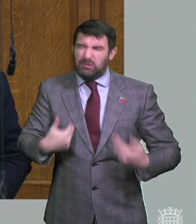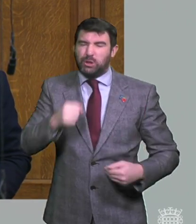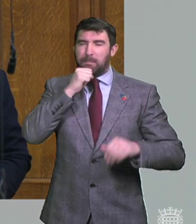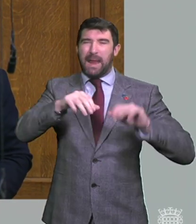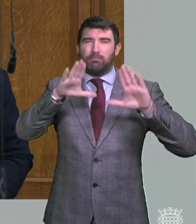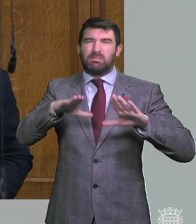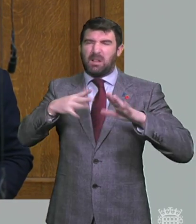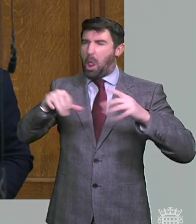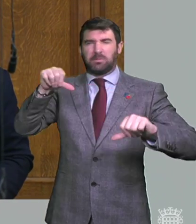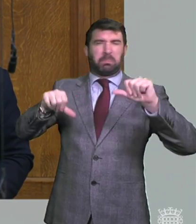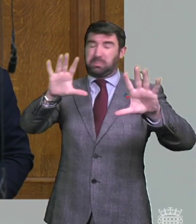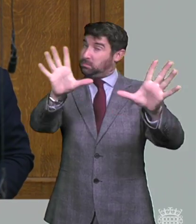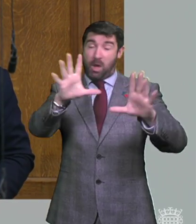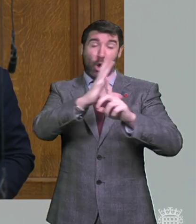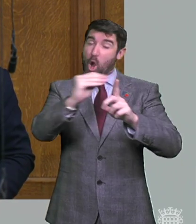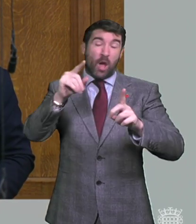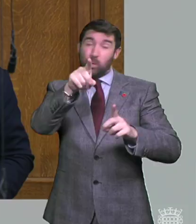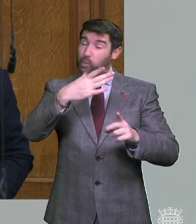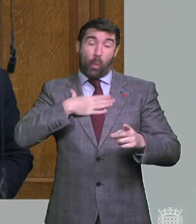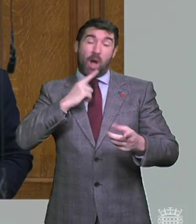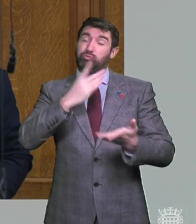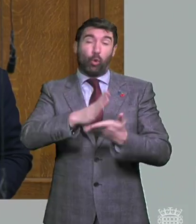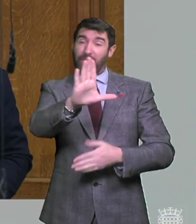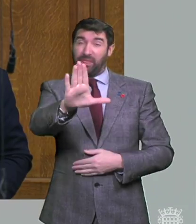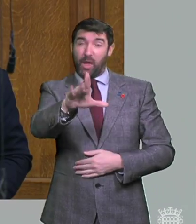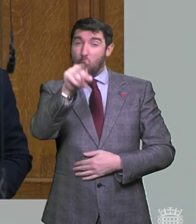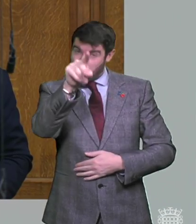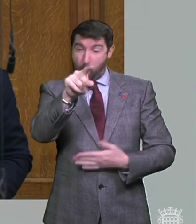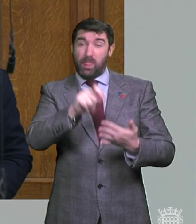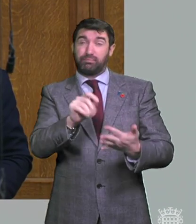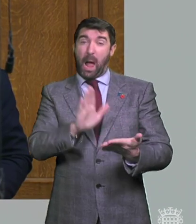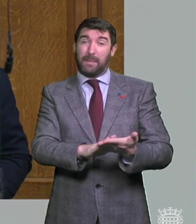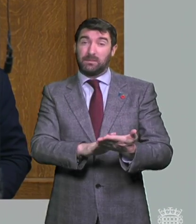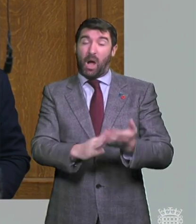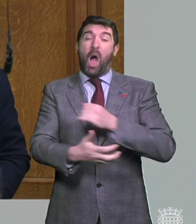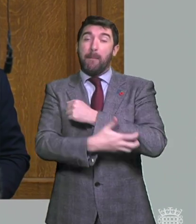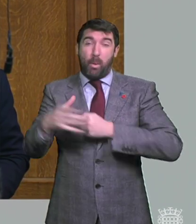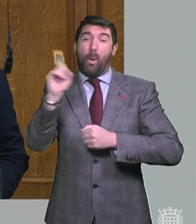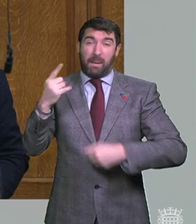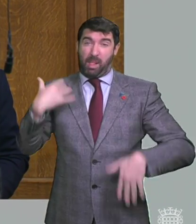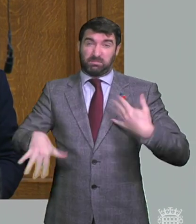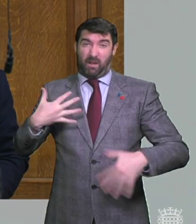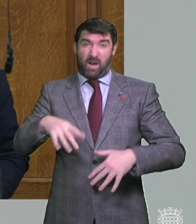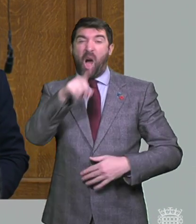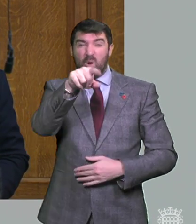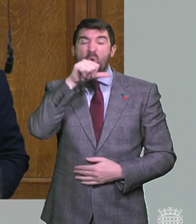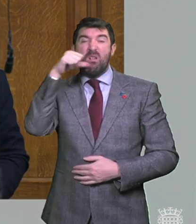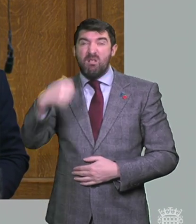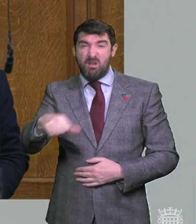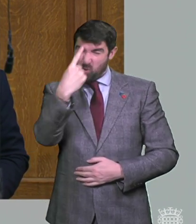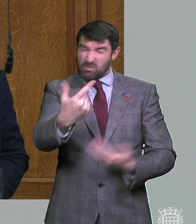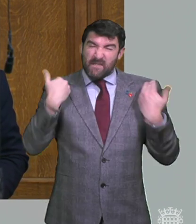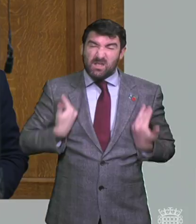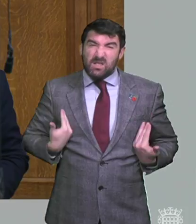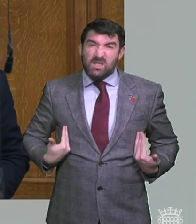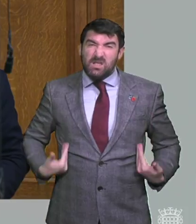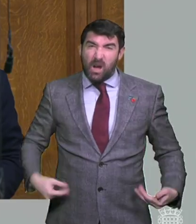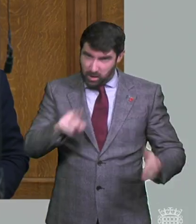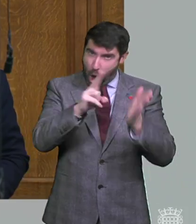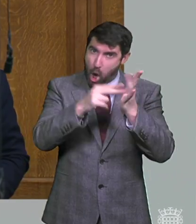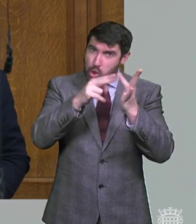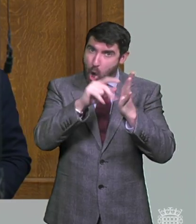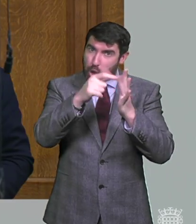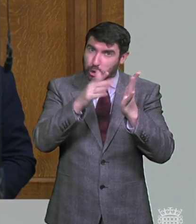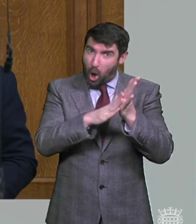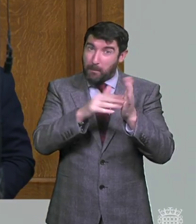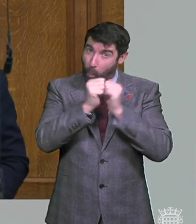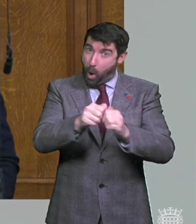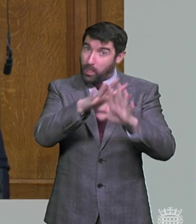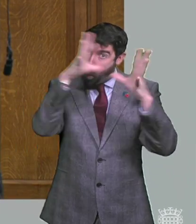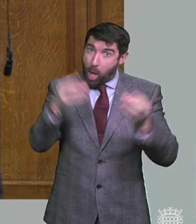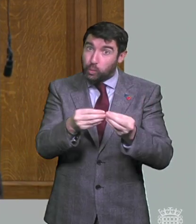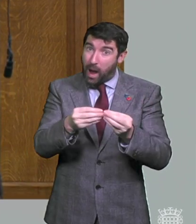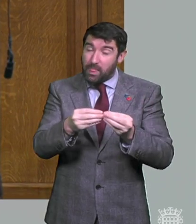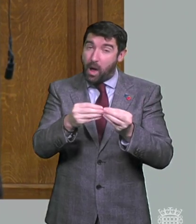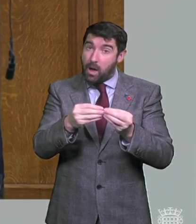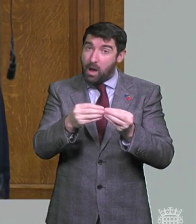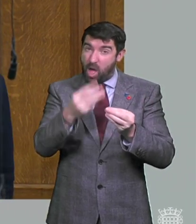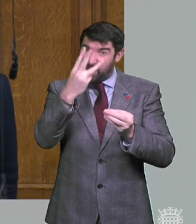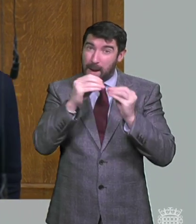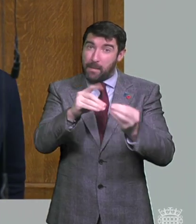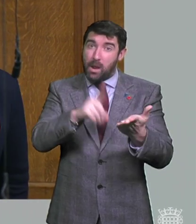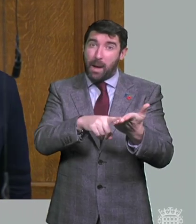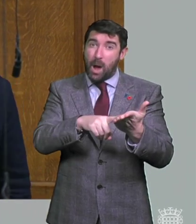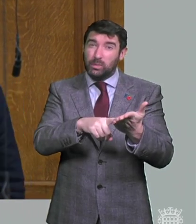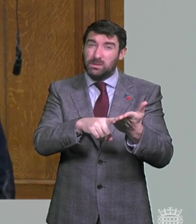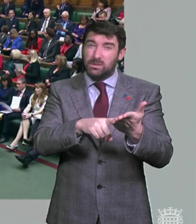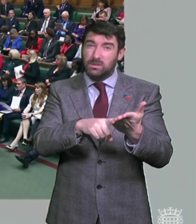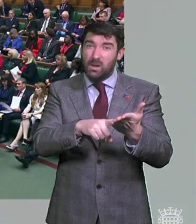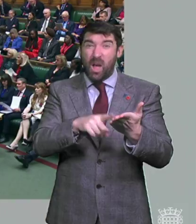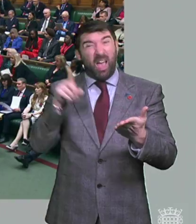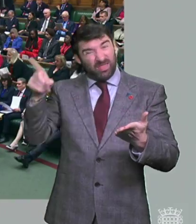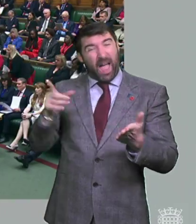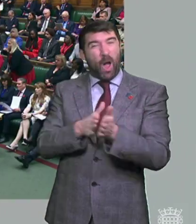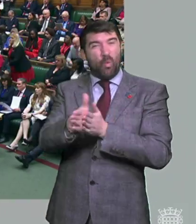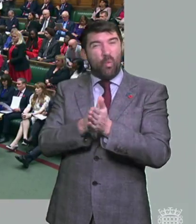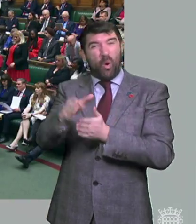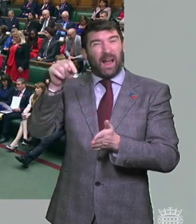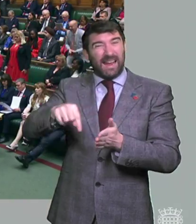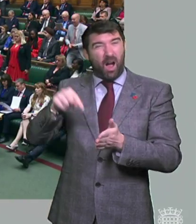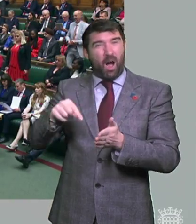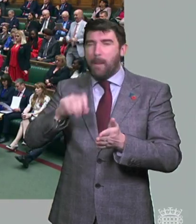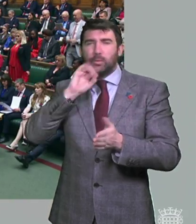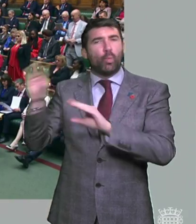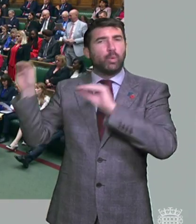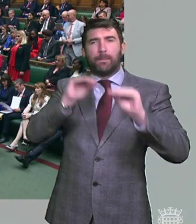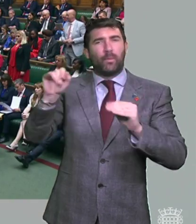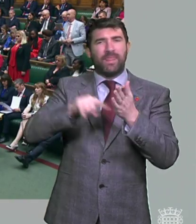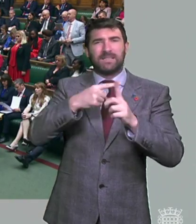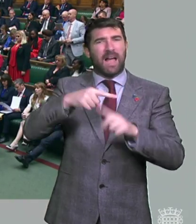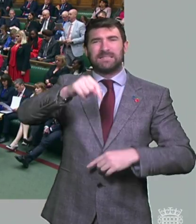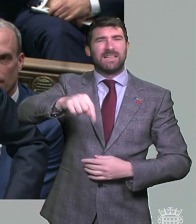Does he understand the despair my constituents feel that he is doing so little for the poorest in Britain by refusing to cancel the £3 billion tax break for non-doms who profit from our country but will not make it their home?